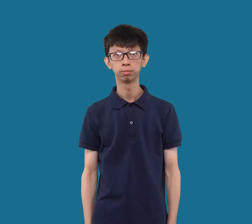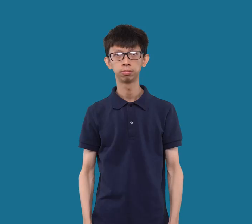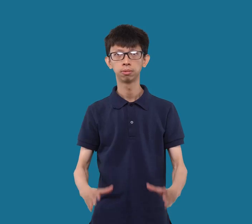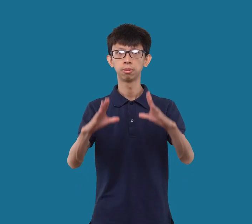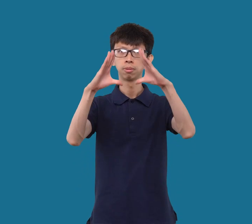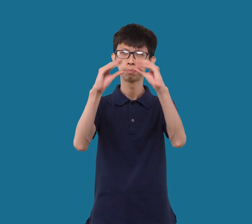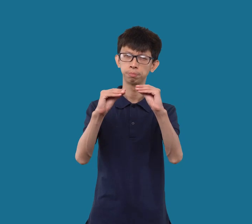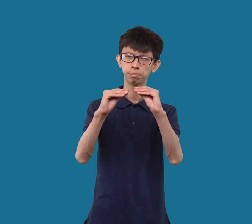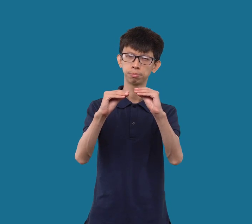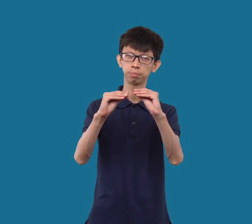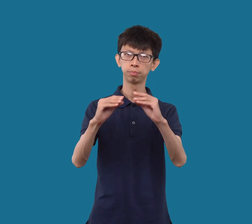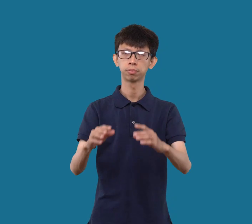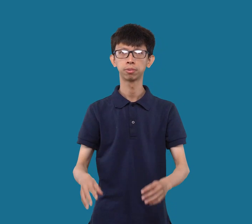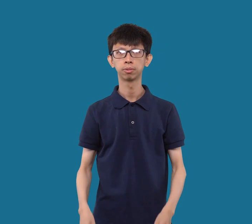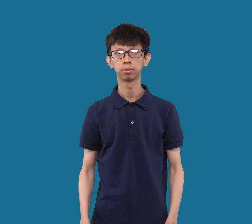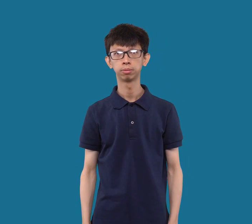dập